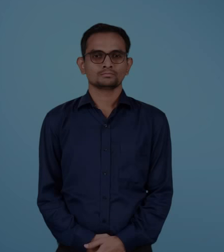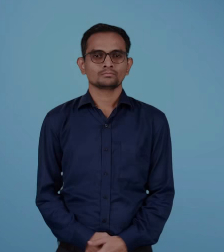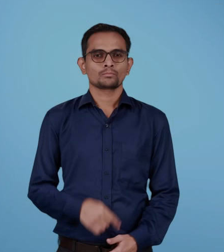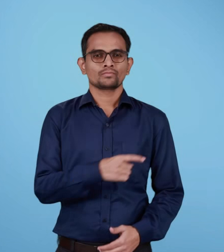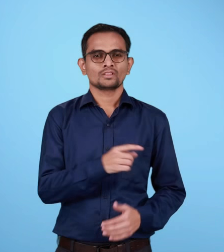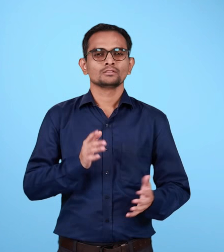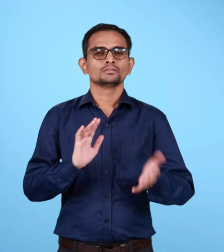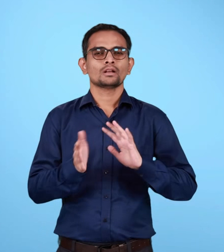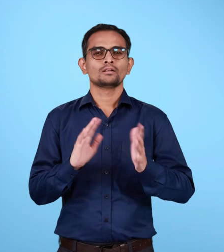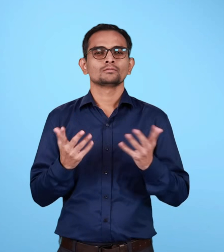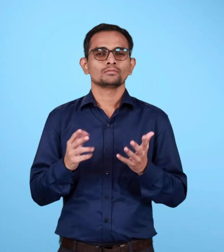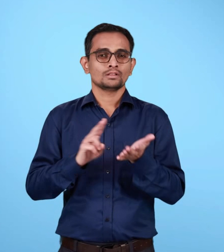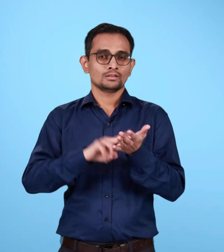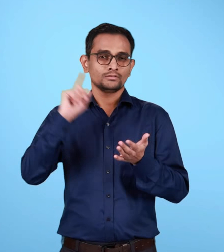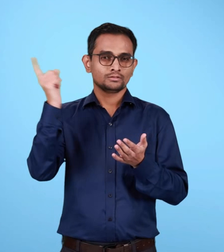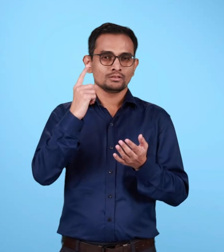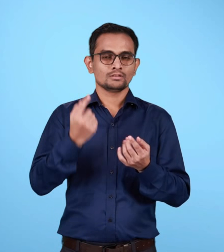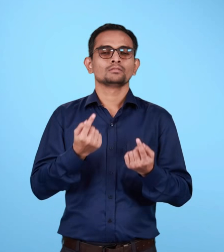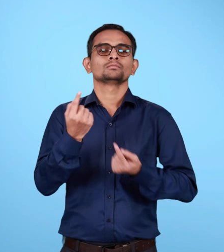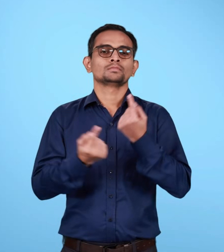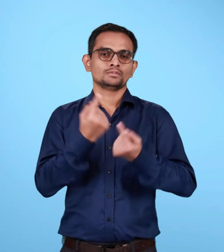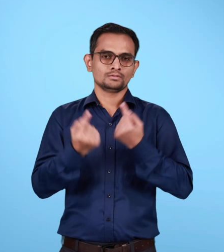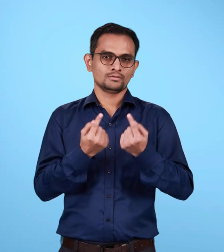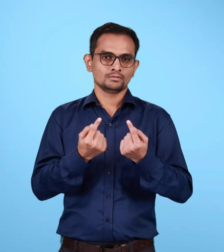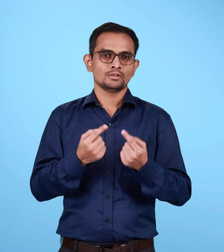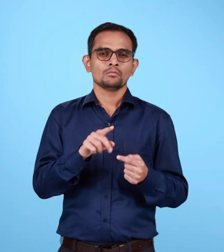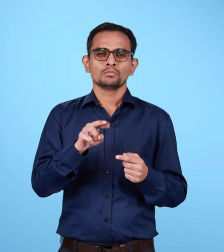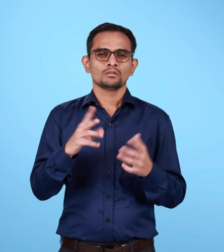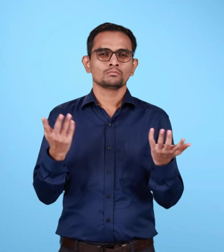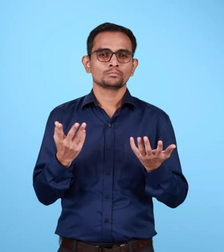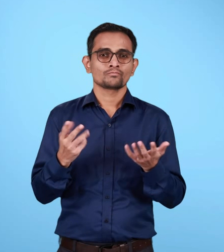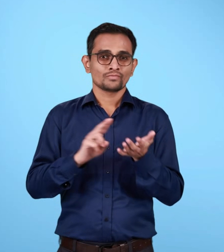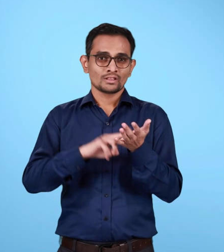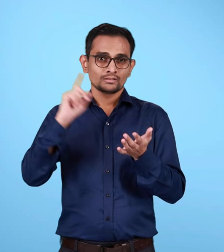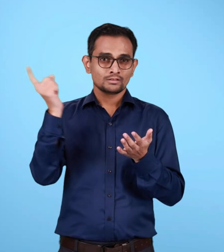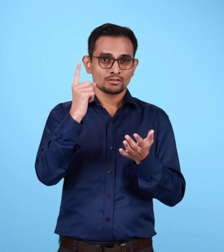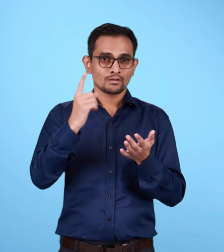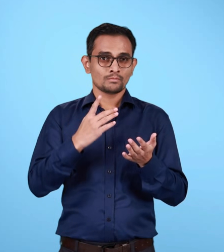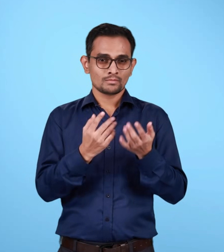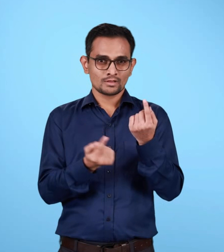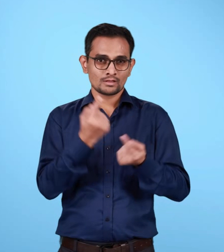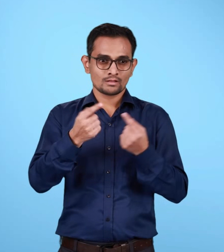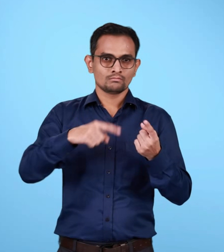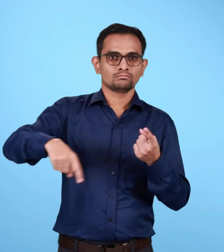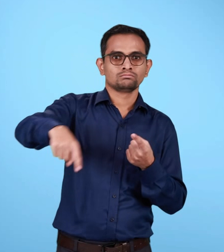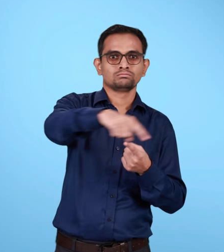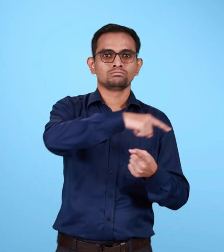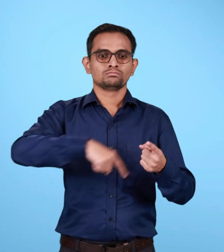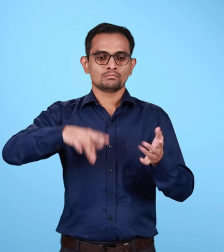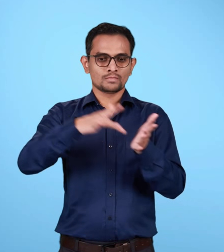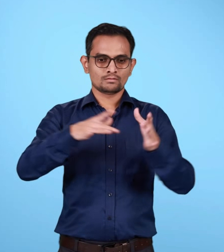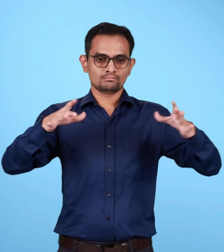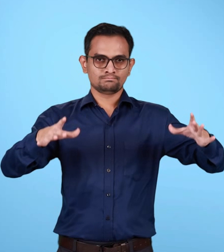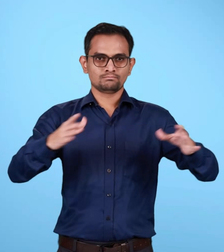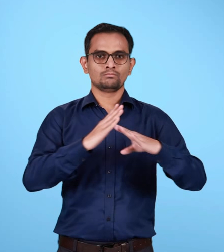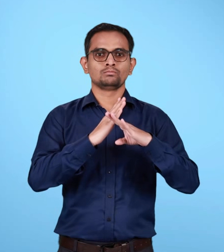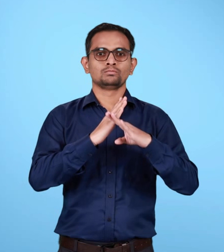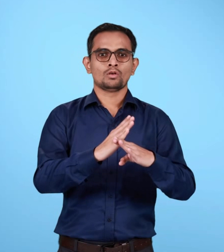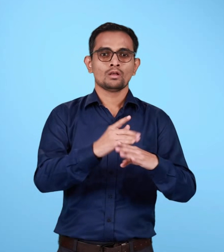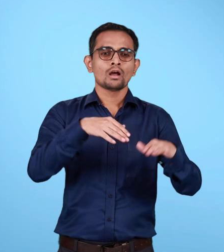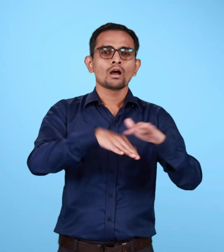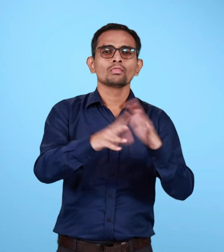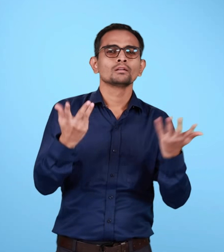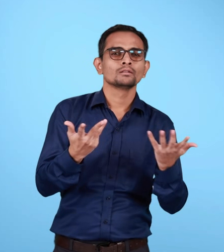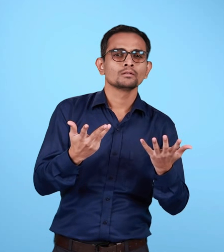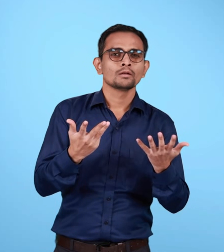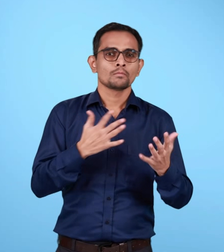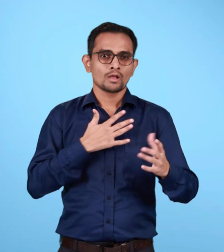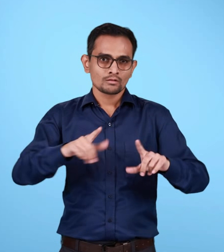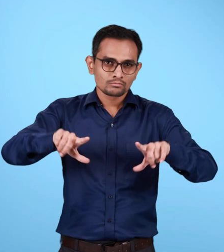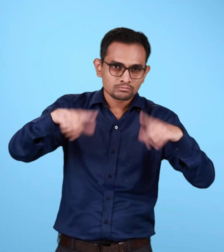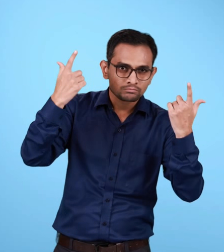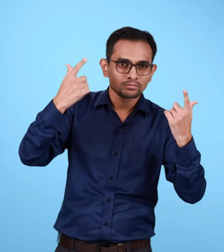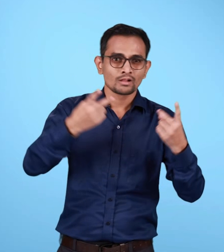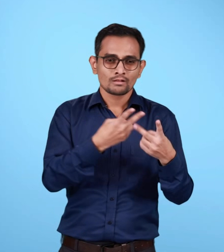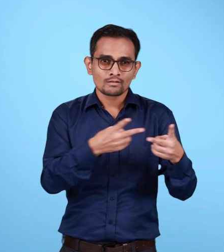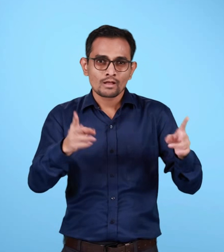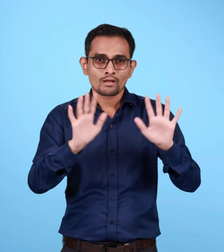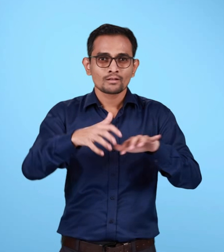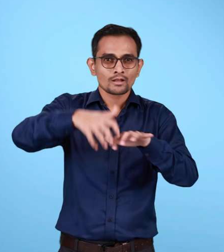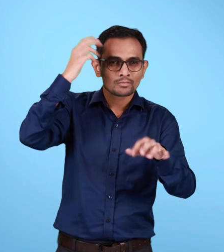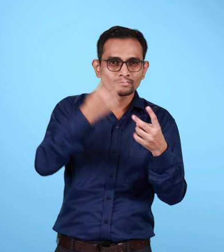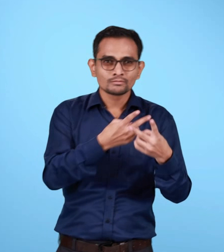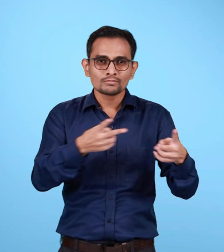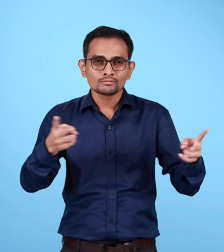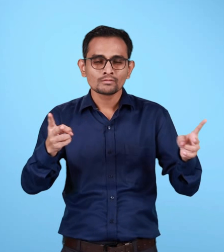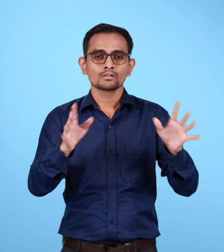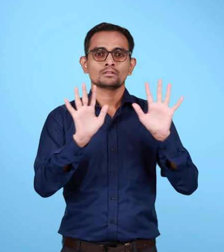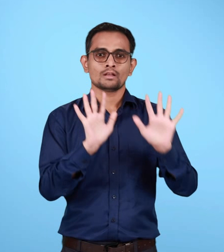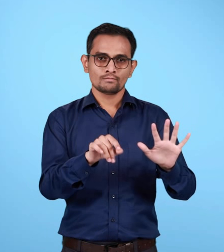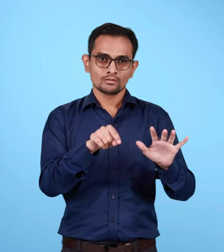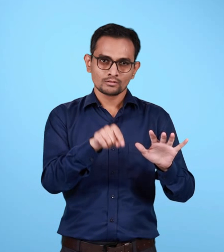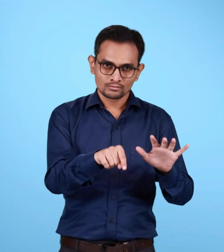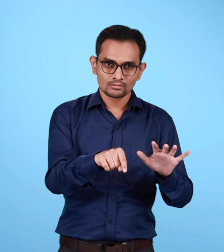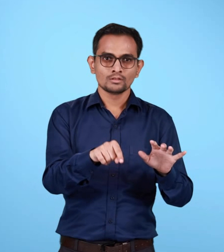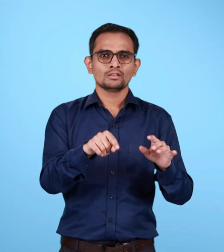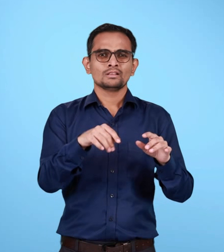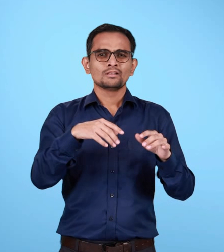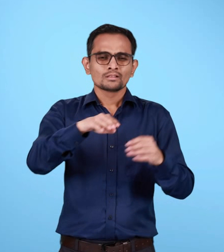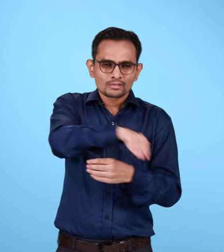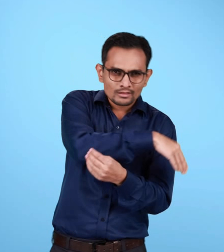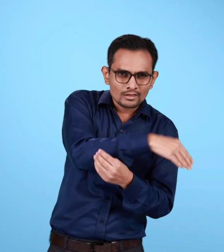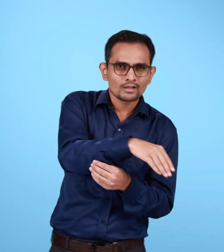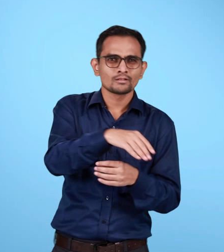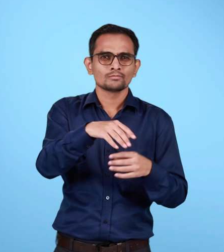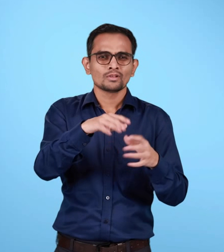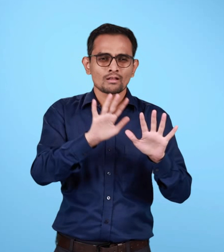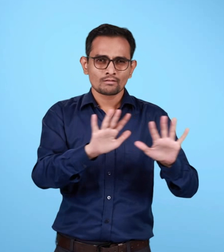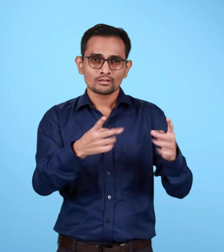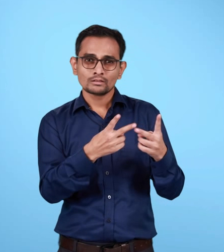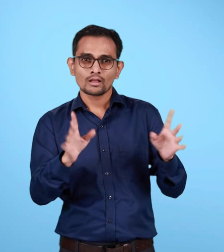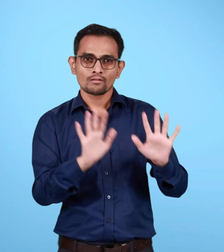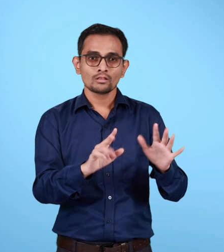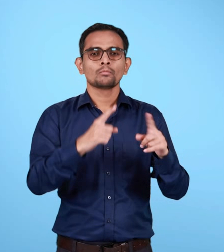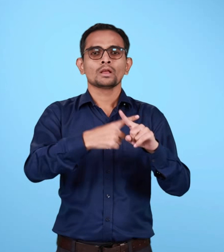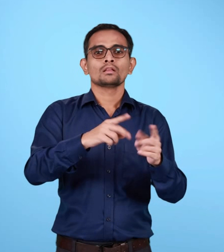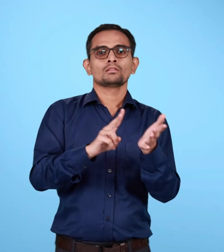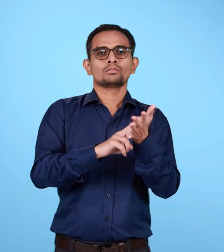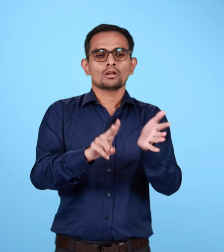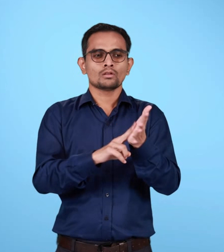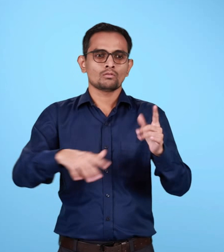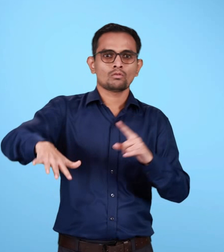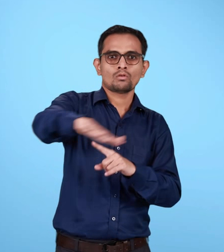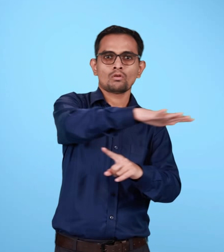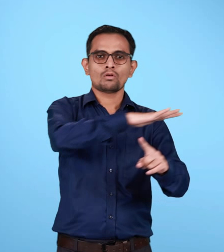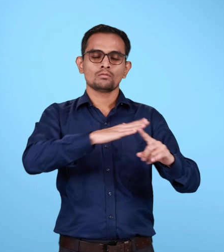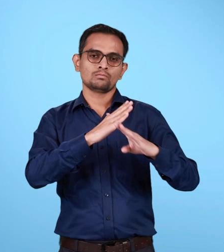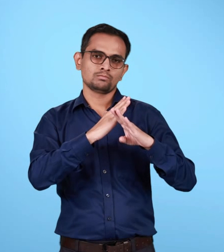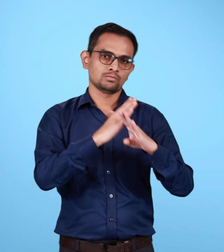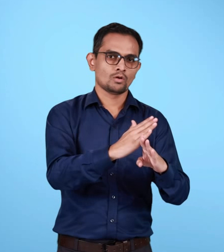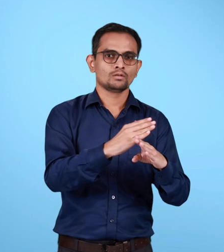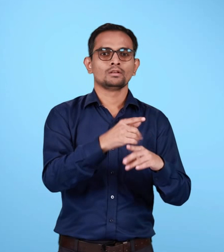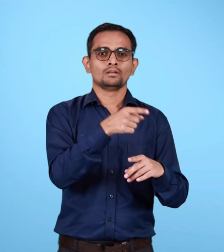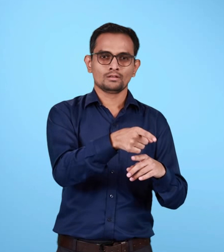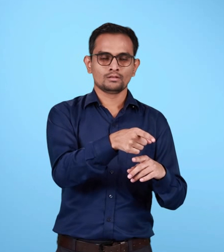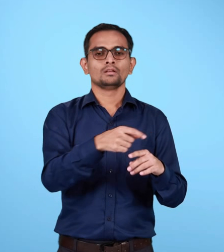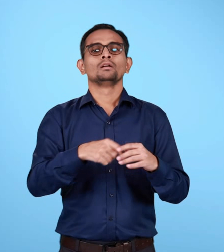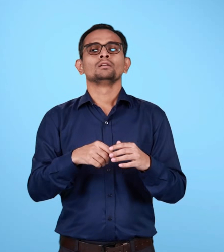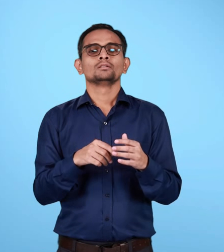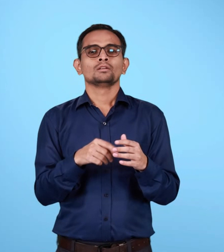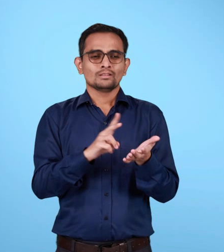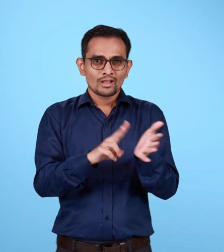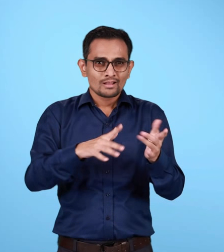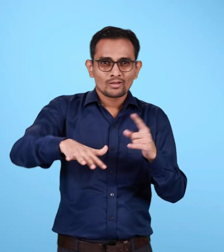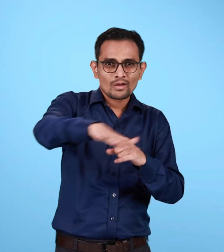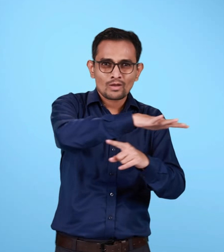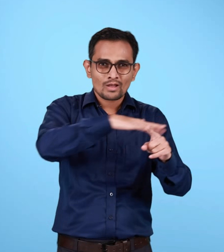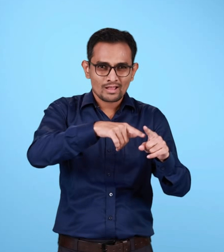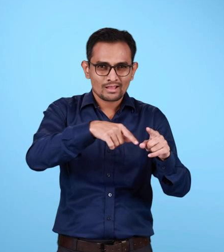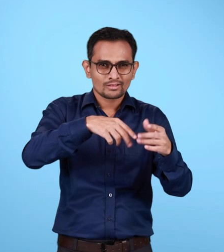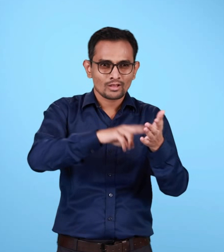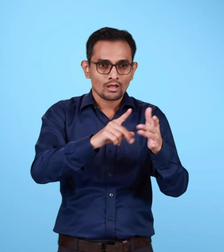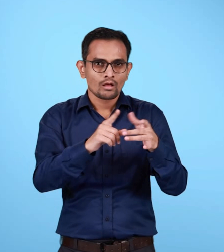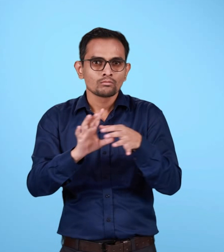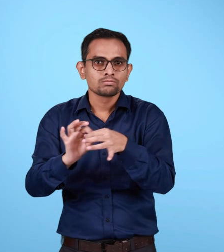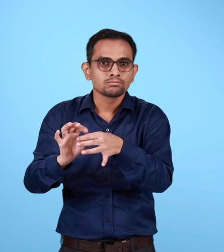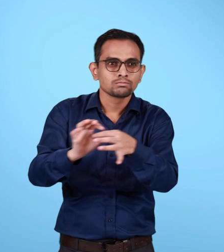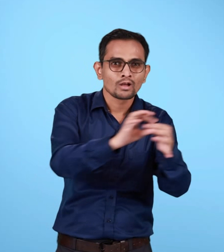National park This sign refers to a national park. A national park is a reserved area for preserving its natural vegetation, wildlife and the natural environment. It is a natural area designated to protect the ecological integrity of one or more ecosystems for the